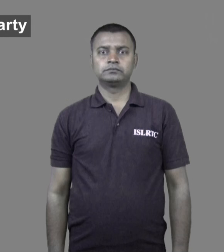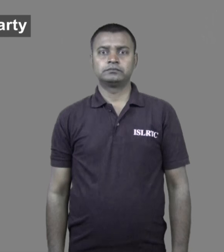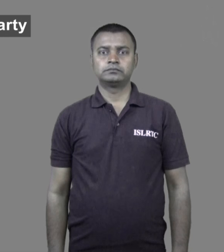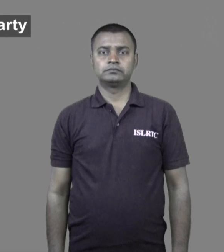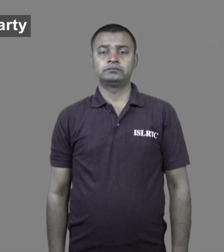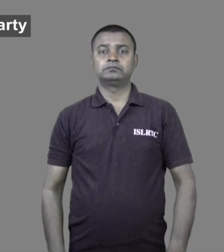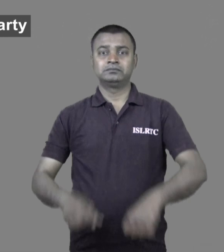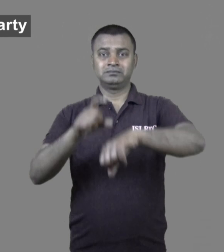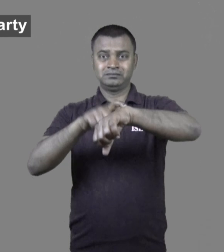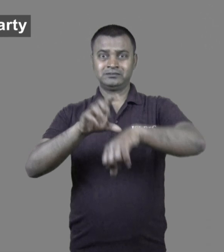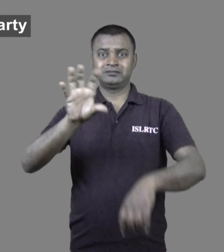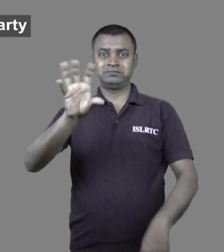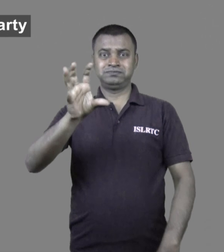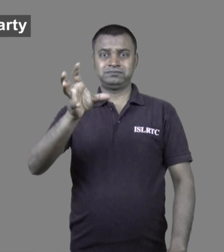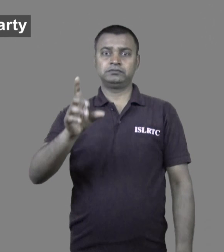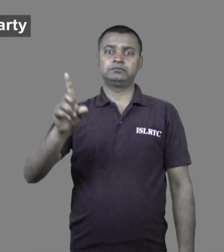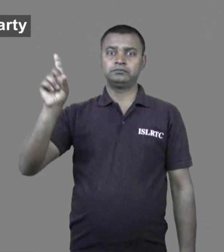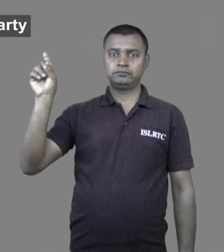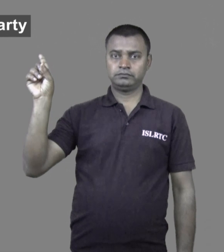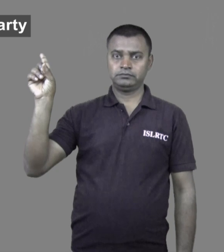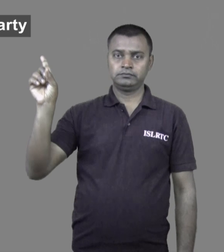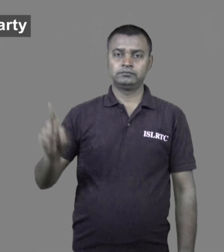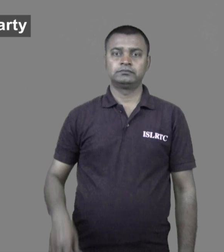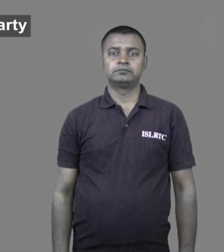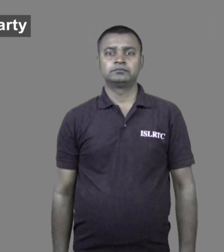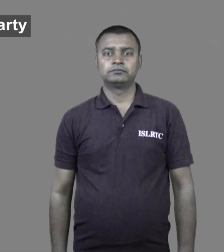Nationalist Congress Party NCP